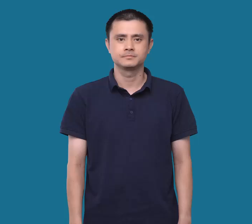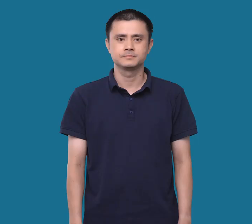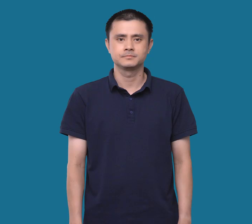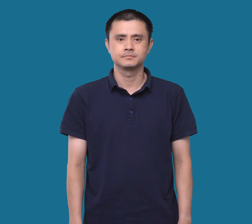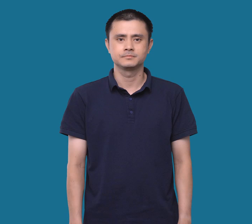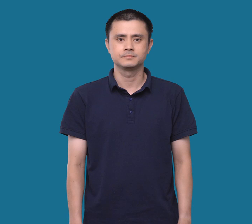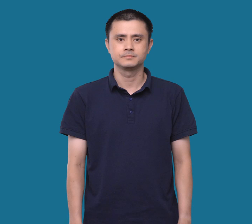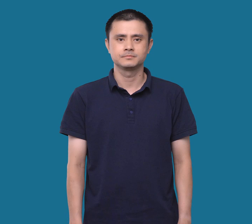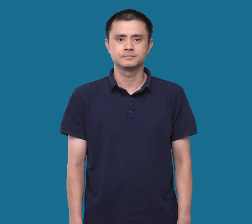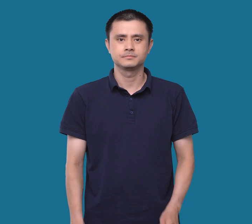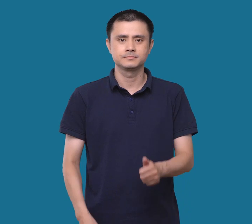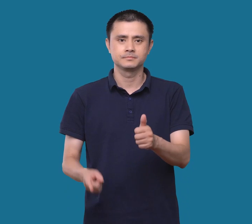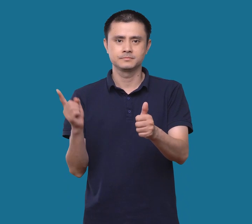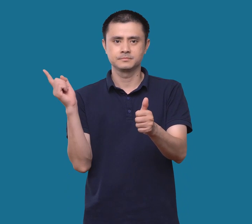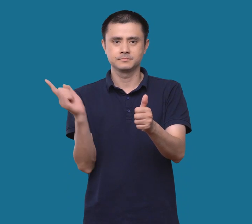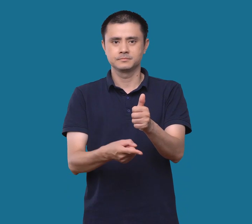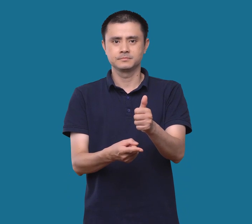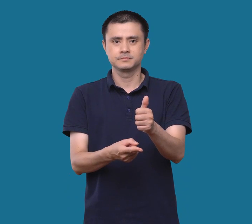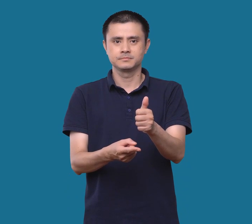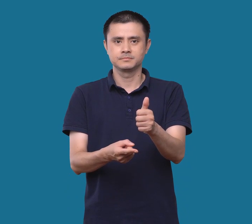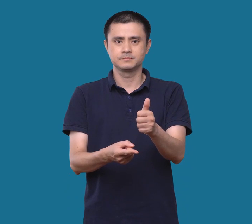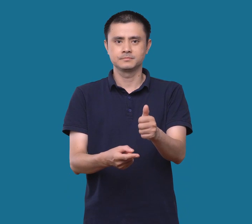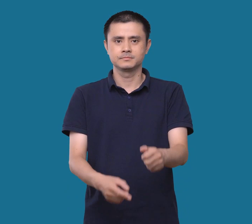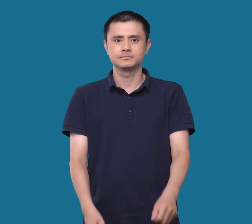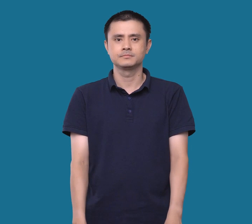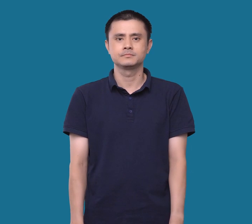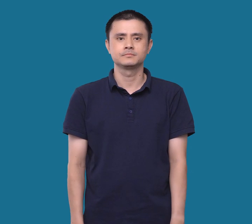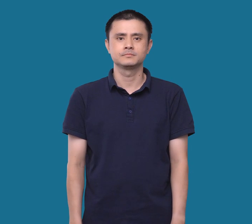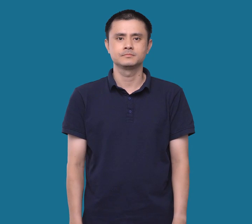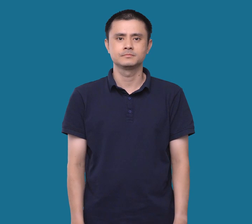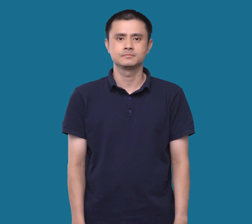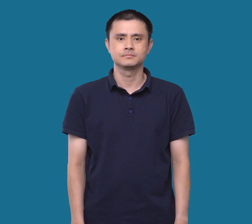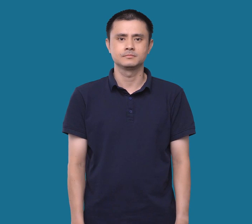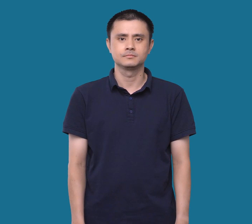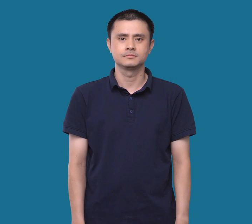đầy tớ